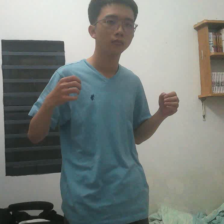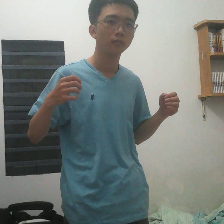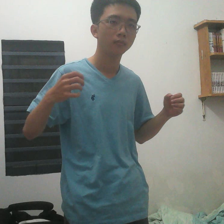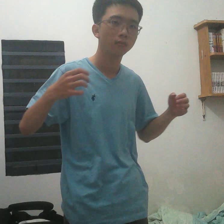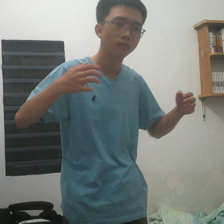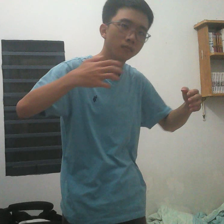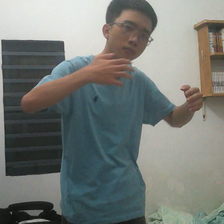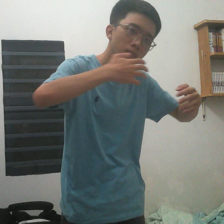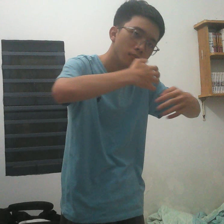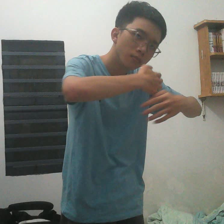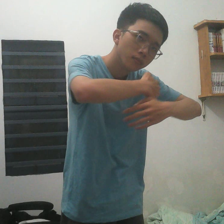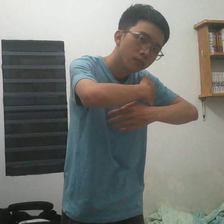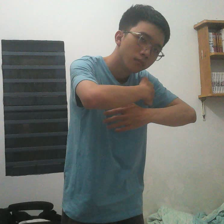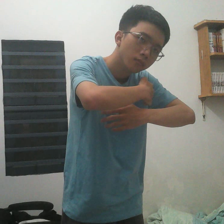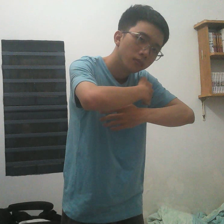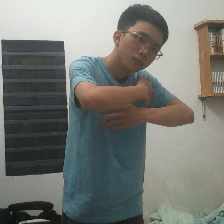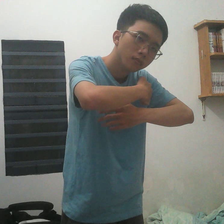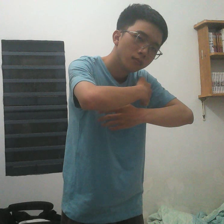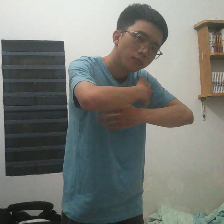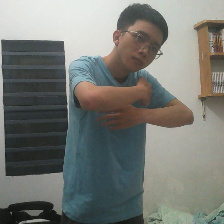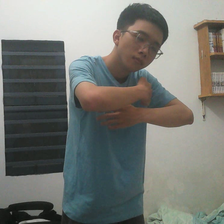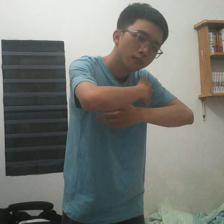om